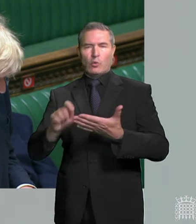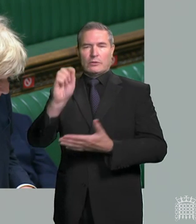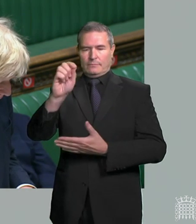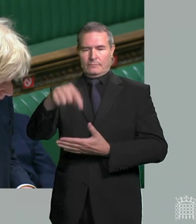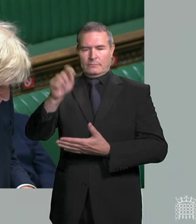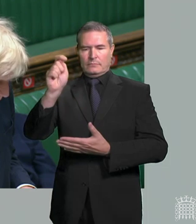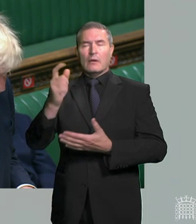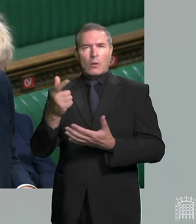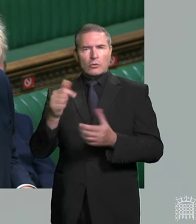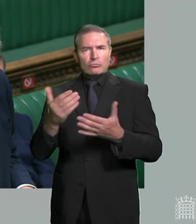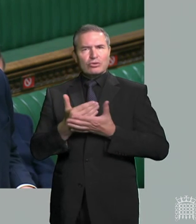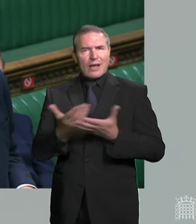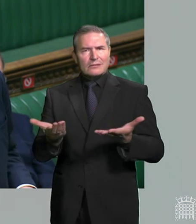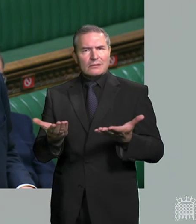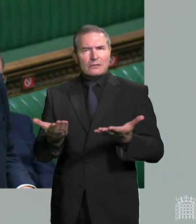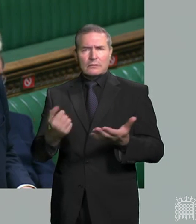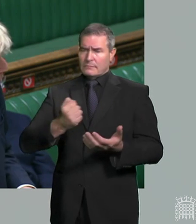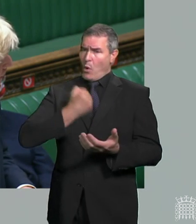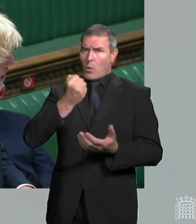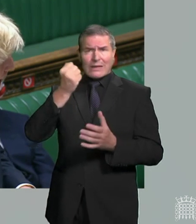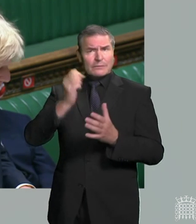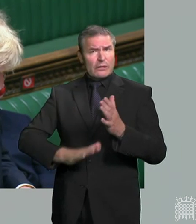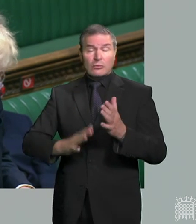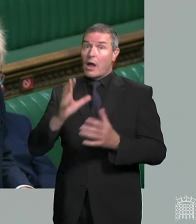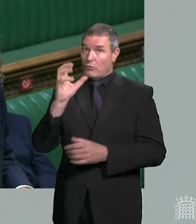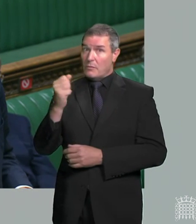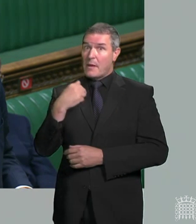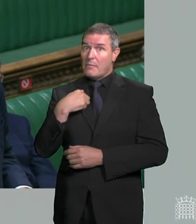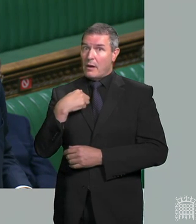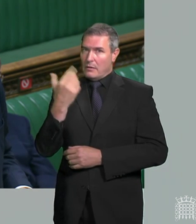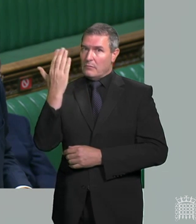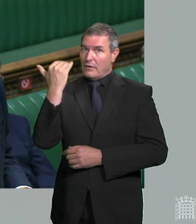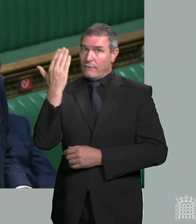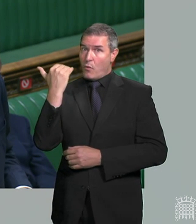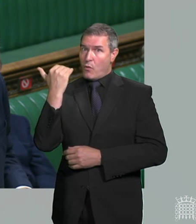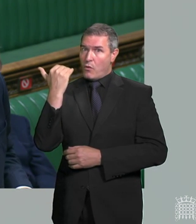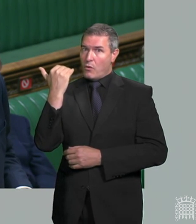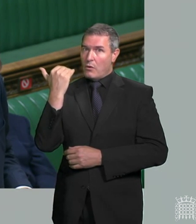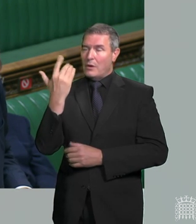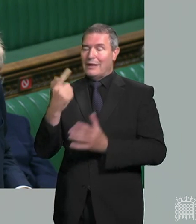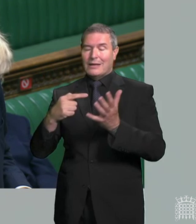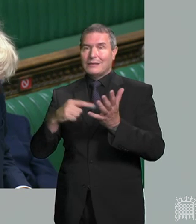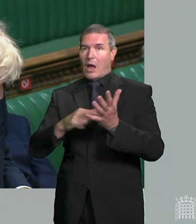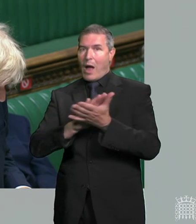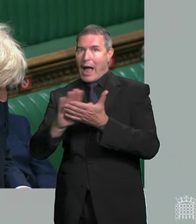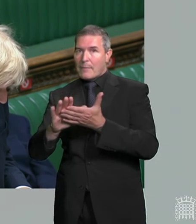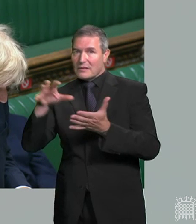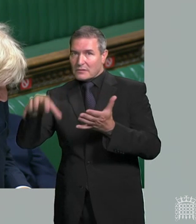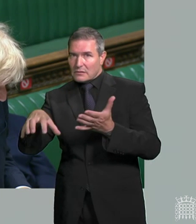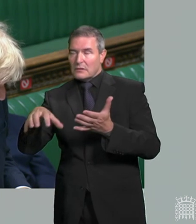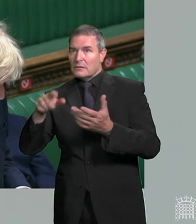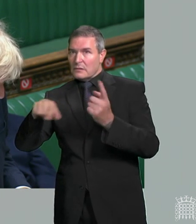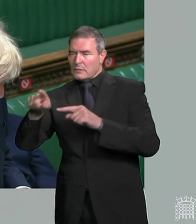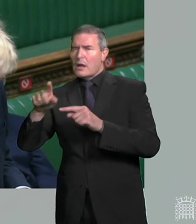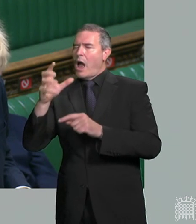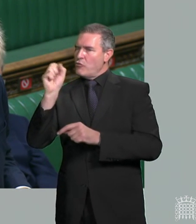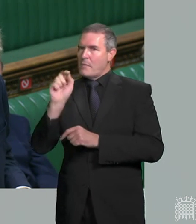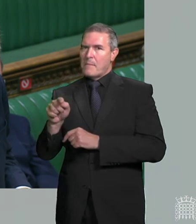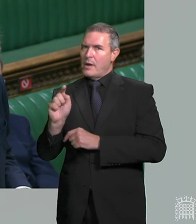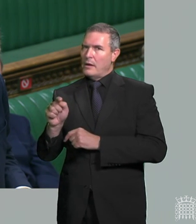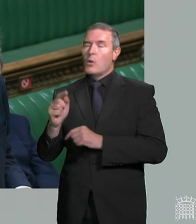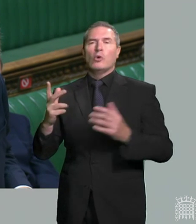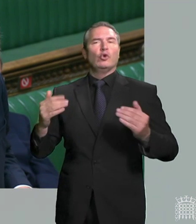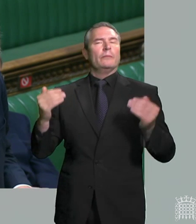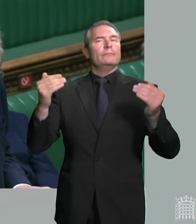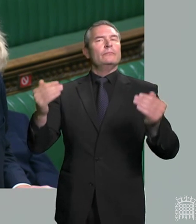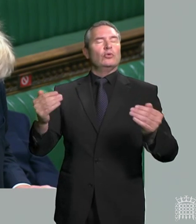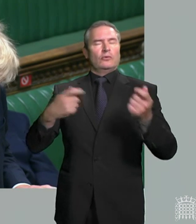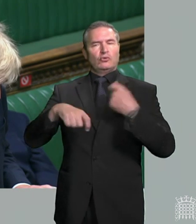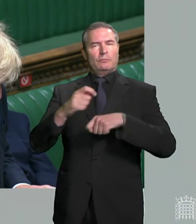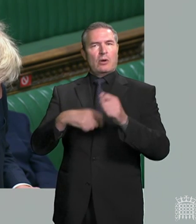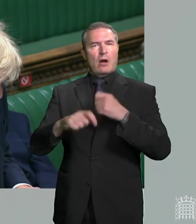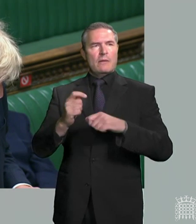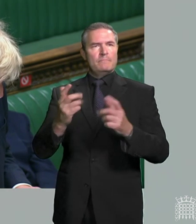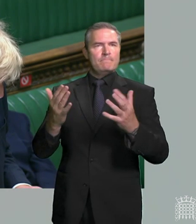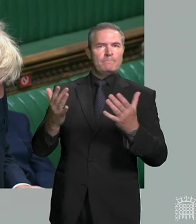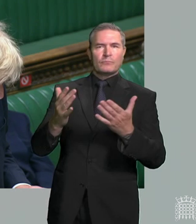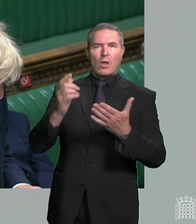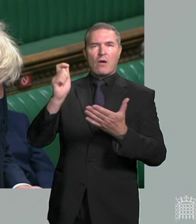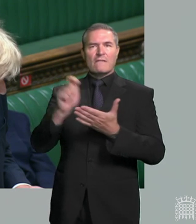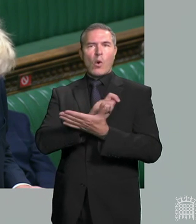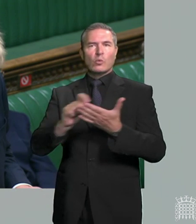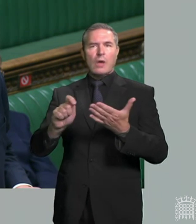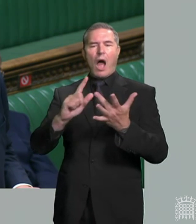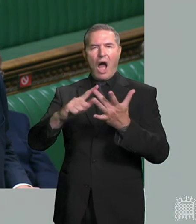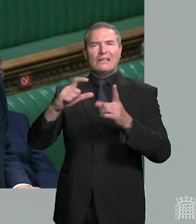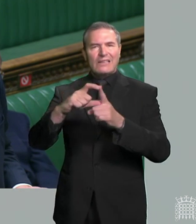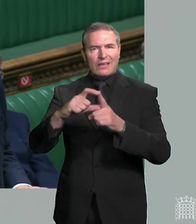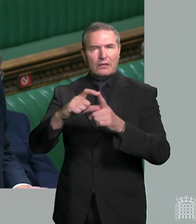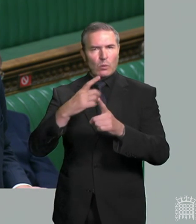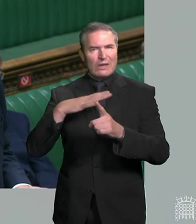I am afraid that I have personal experience and remember vividly what used to go on in Tower Hamlets, and it is important that we move to some sort of voter ID.